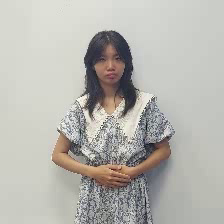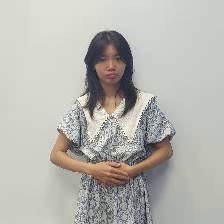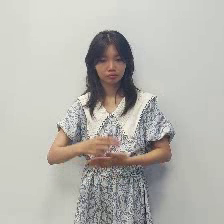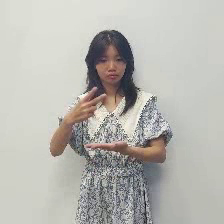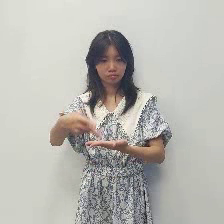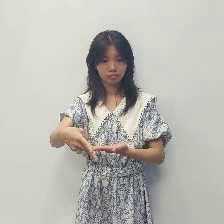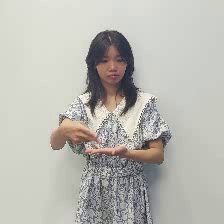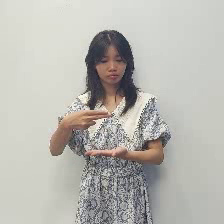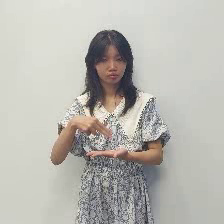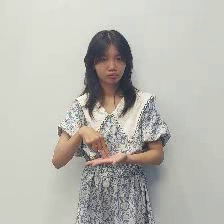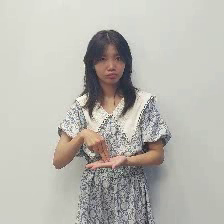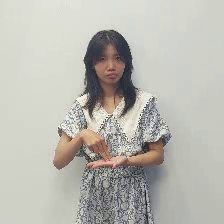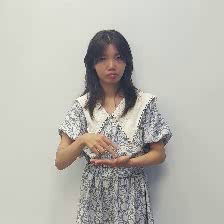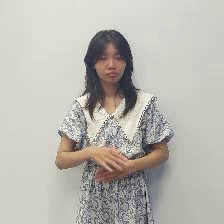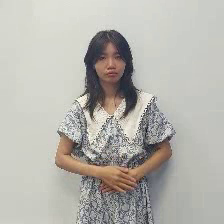Thức ăn